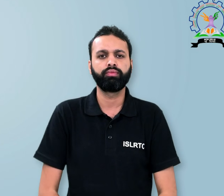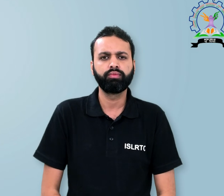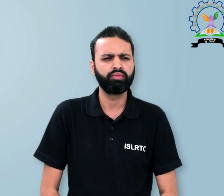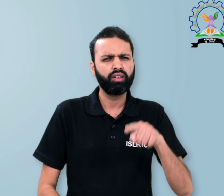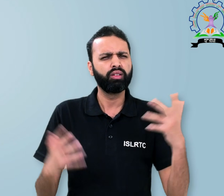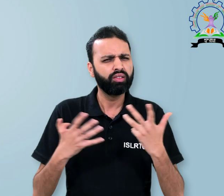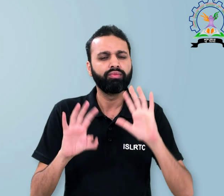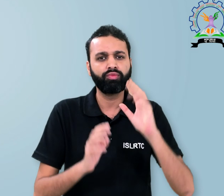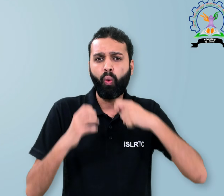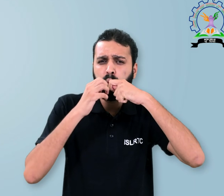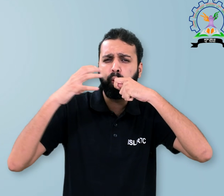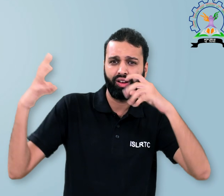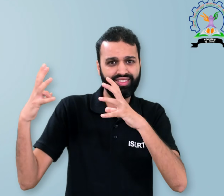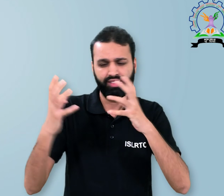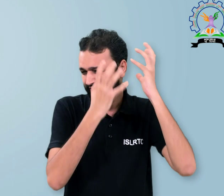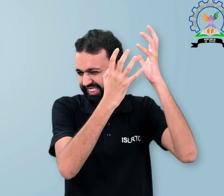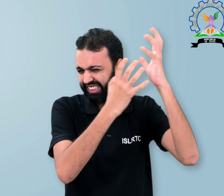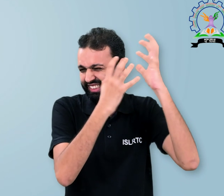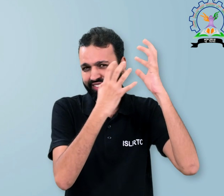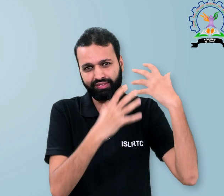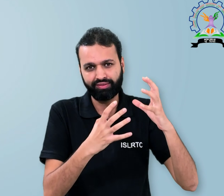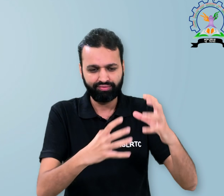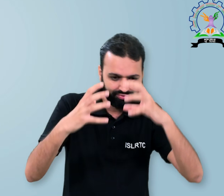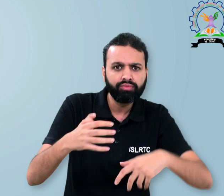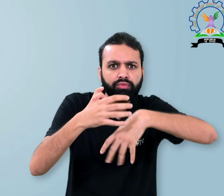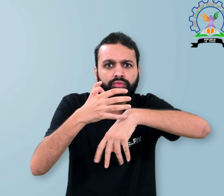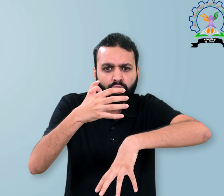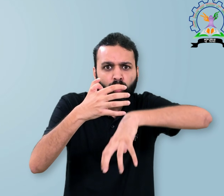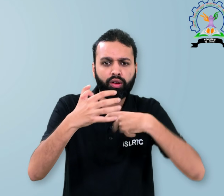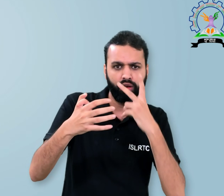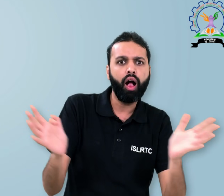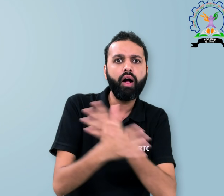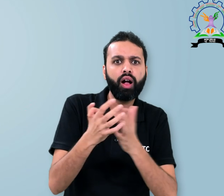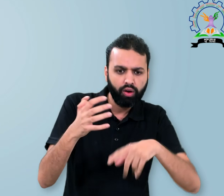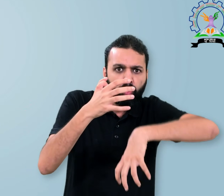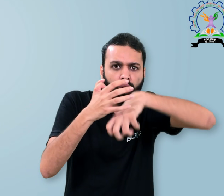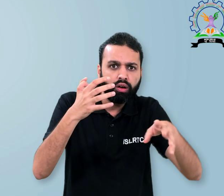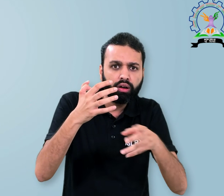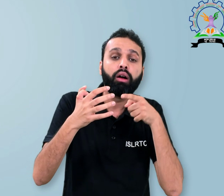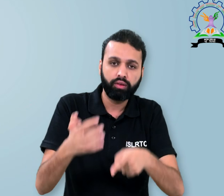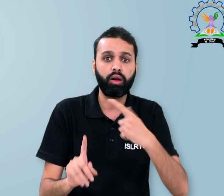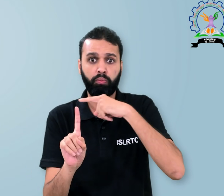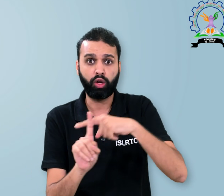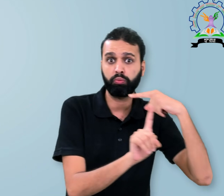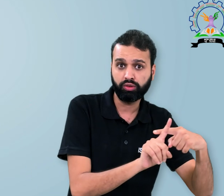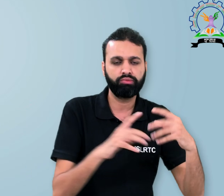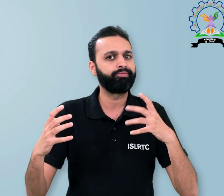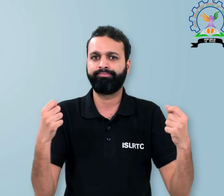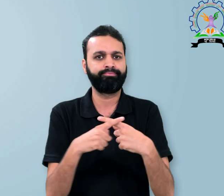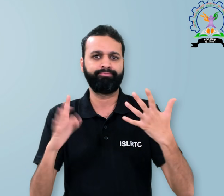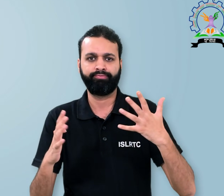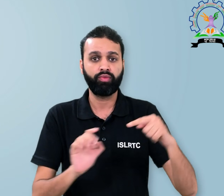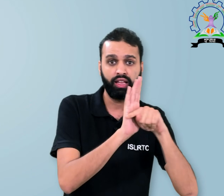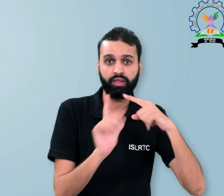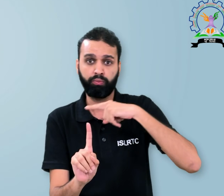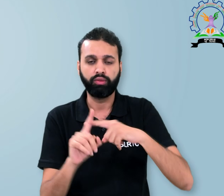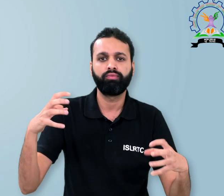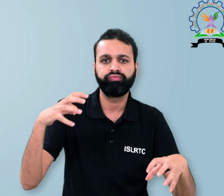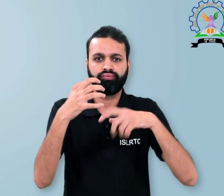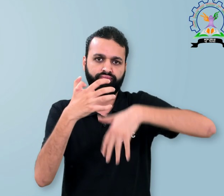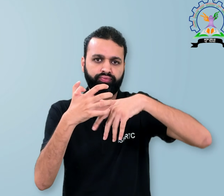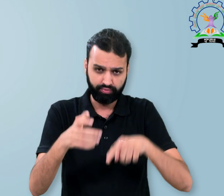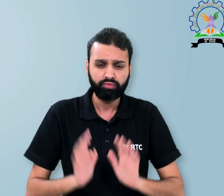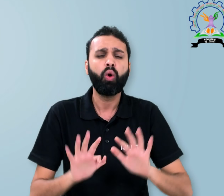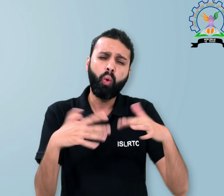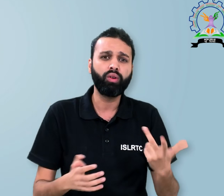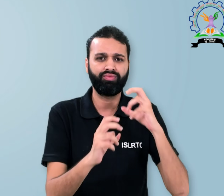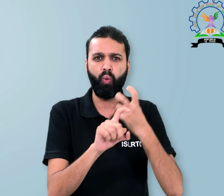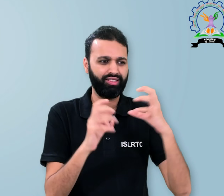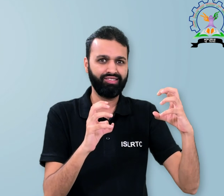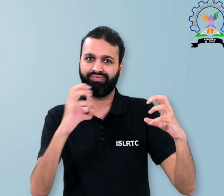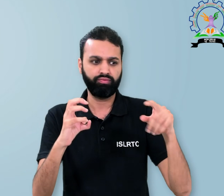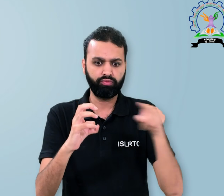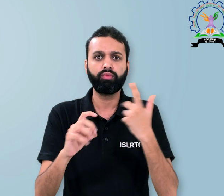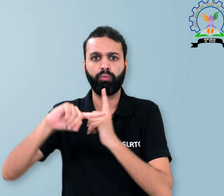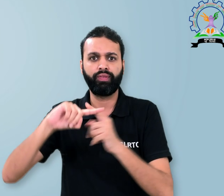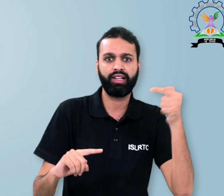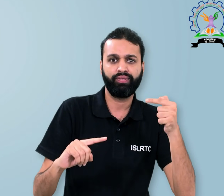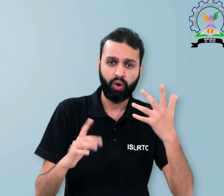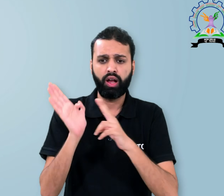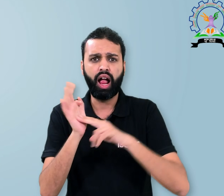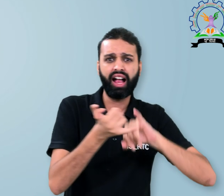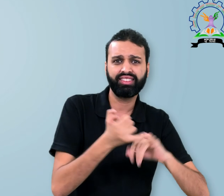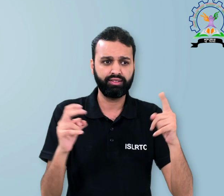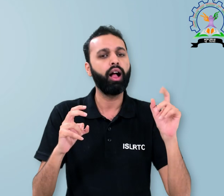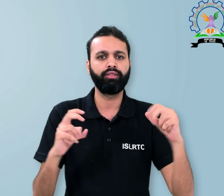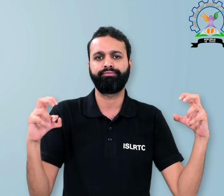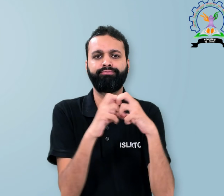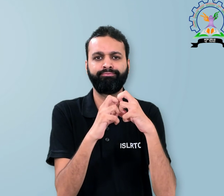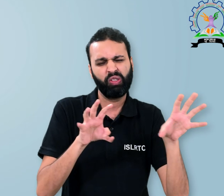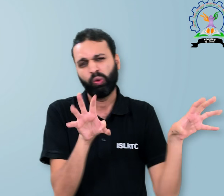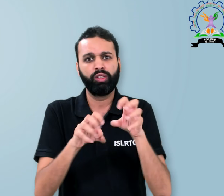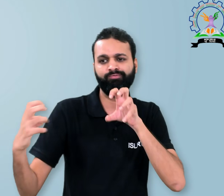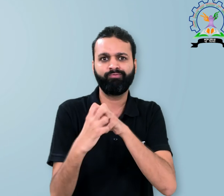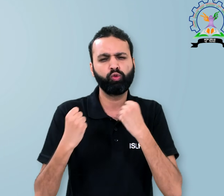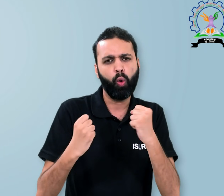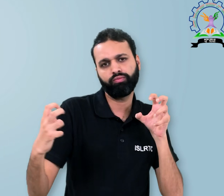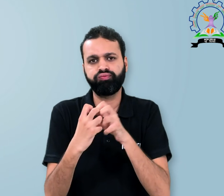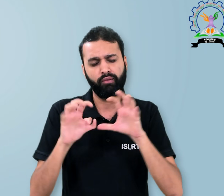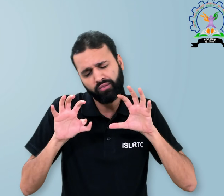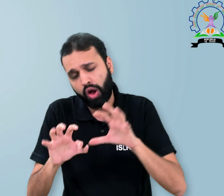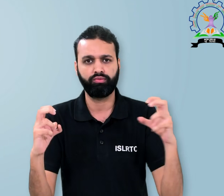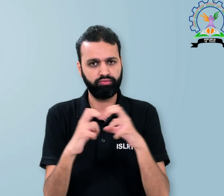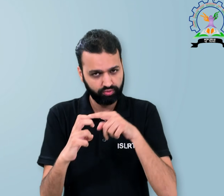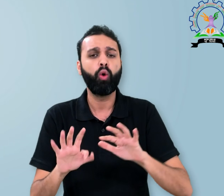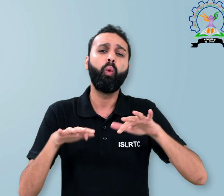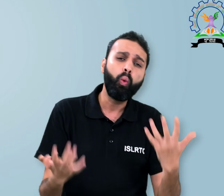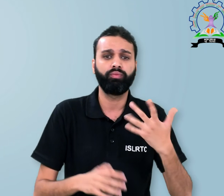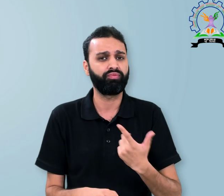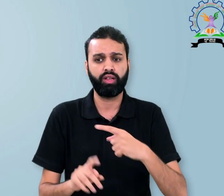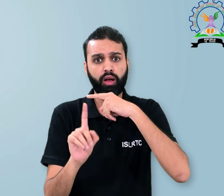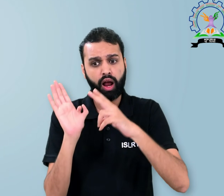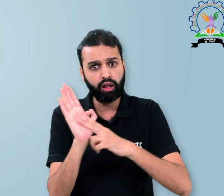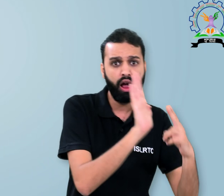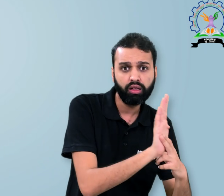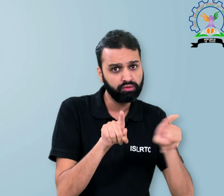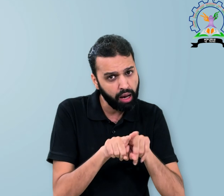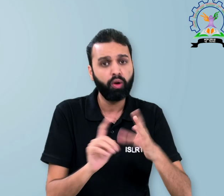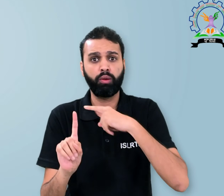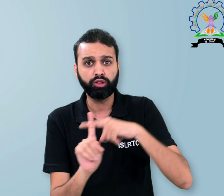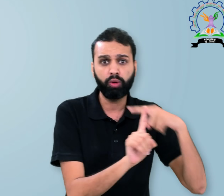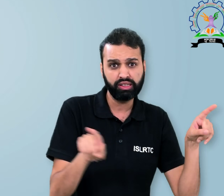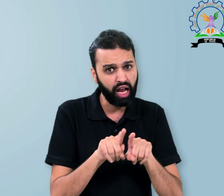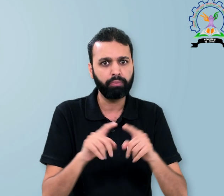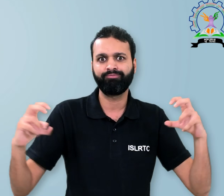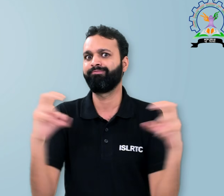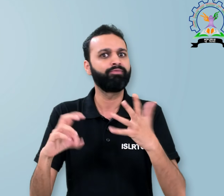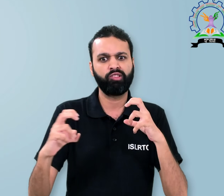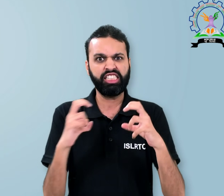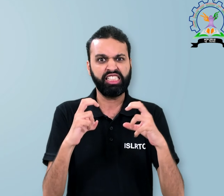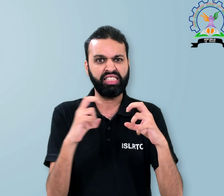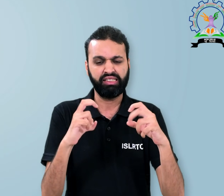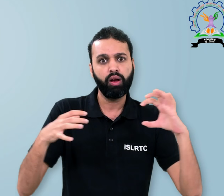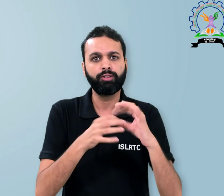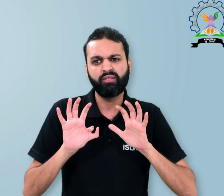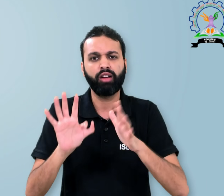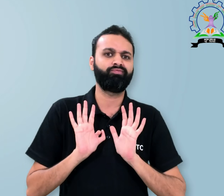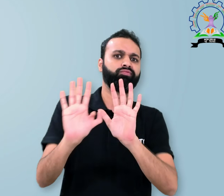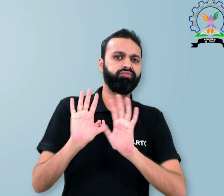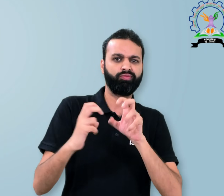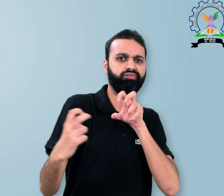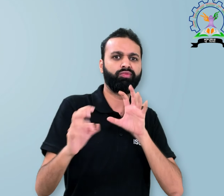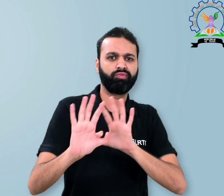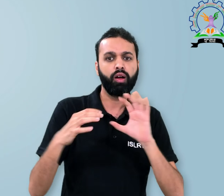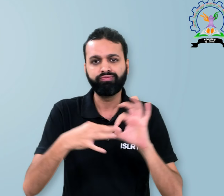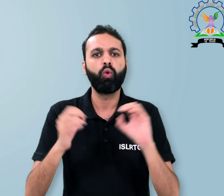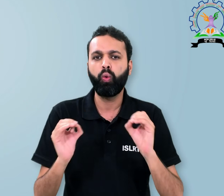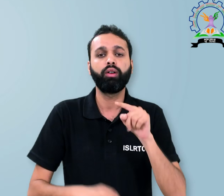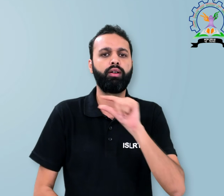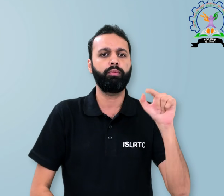The electrostatic force is the force exerted by electrically charged particles to either attract or repel one another.